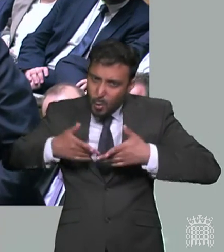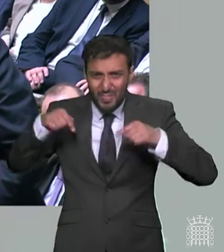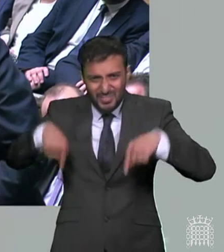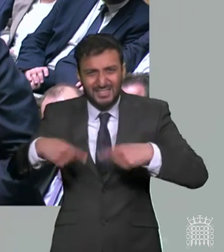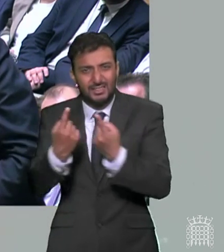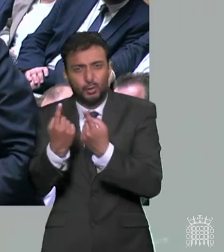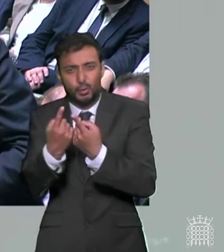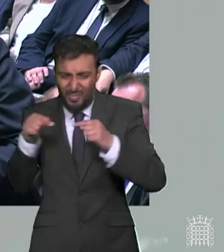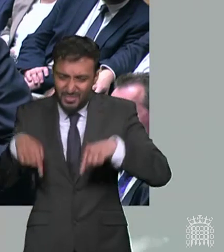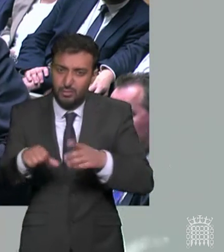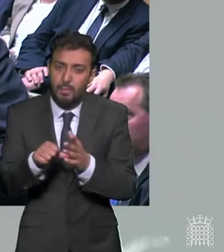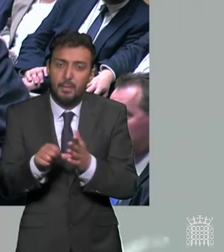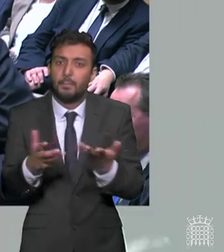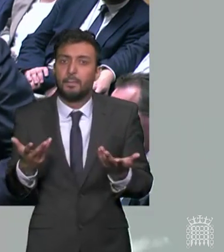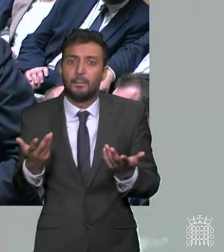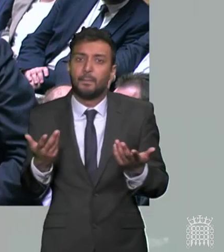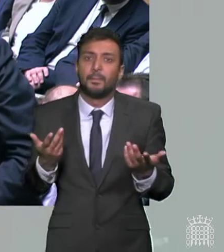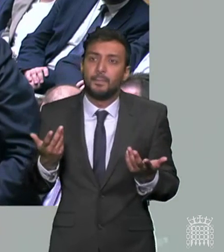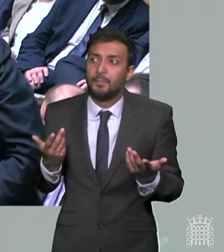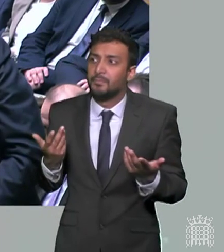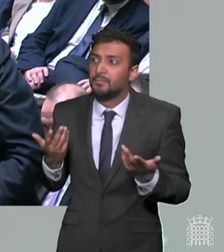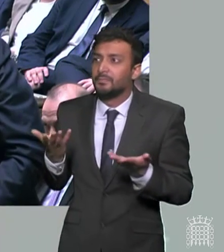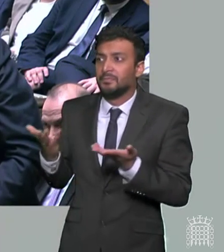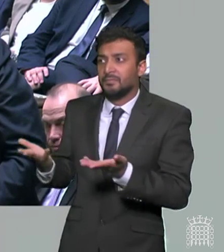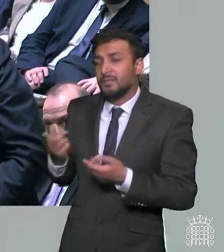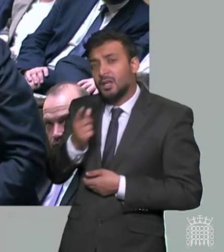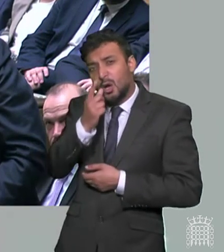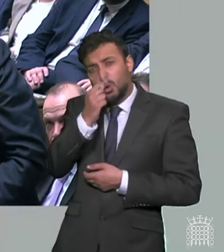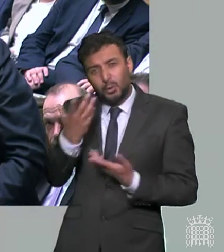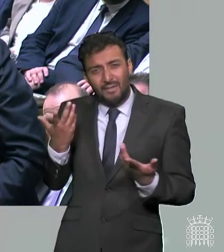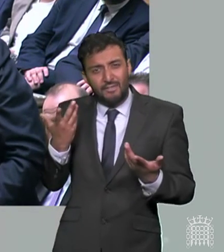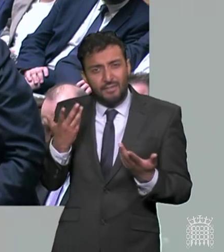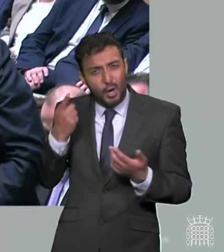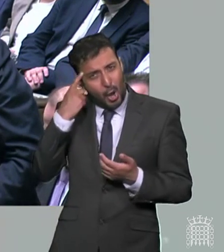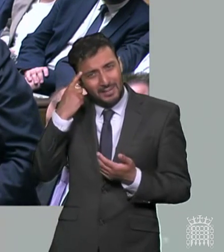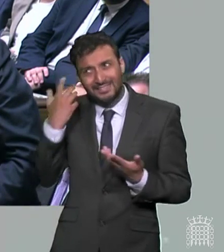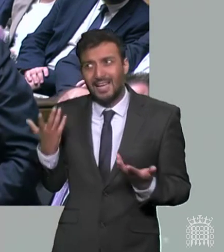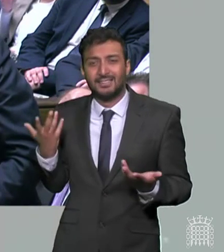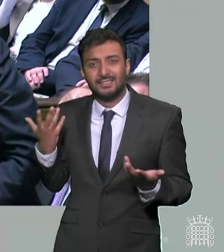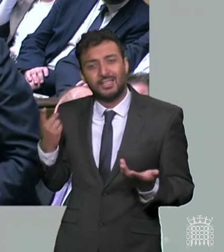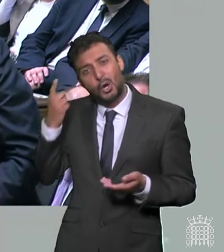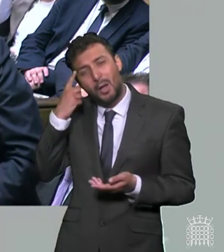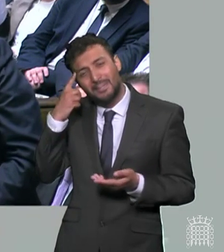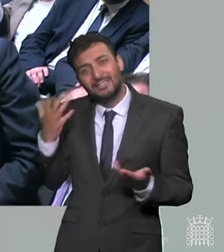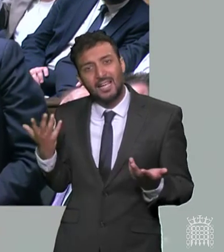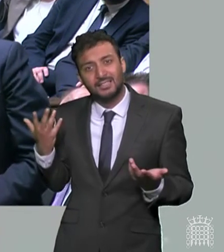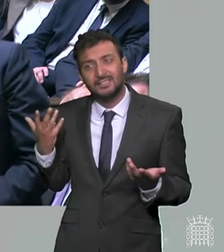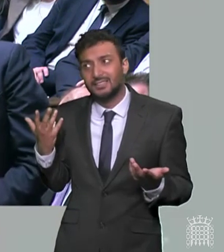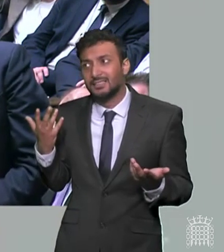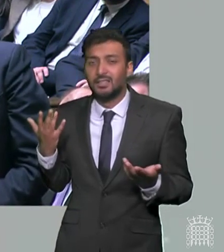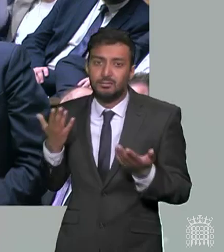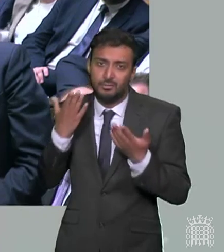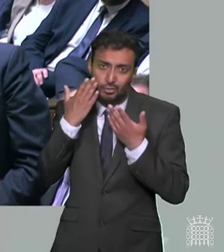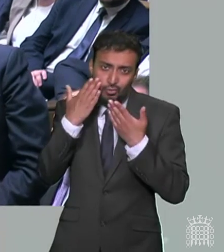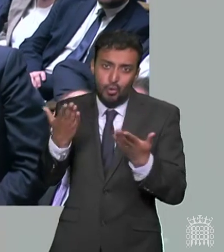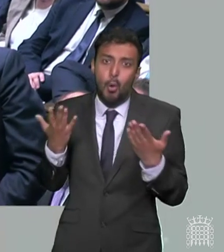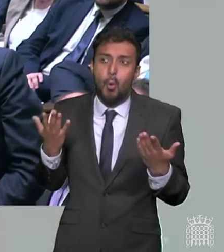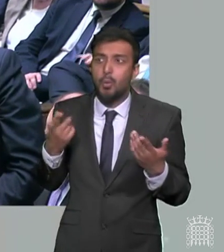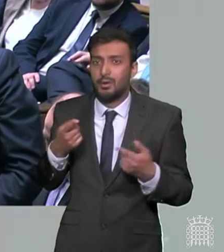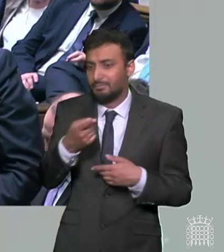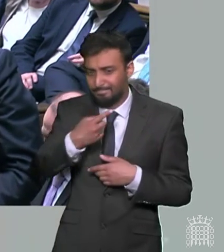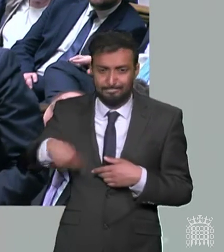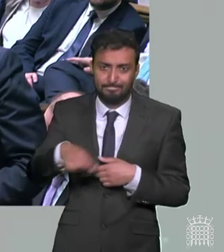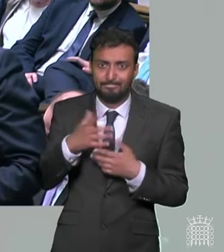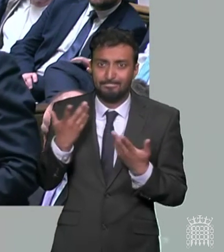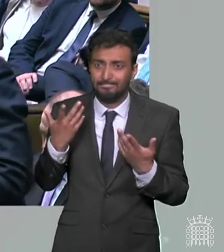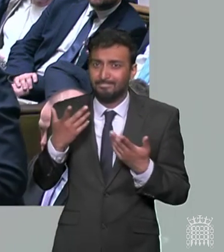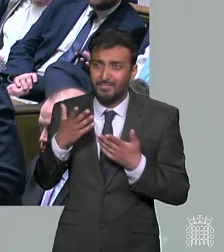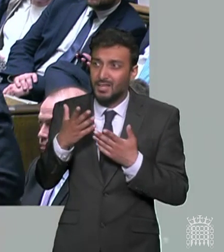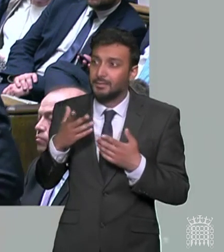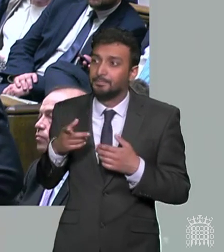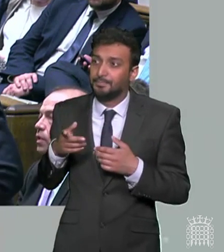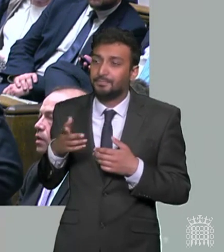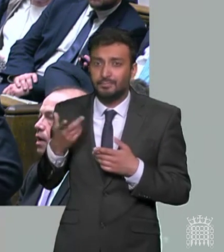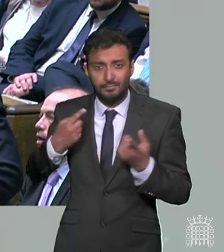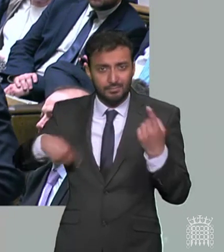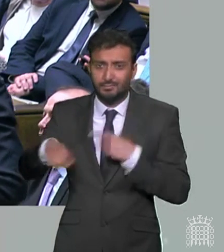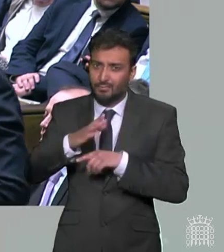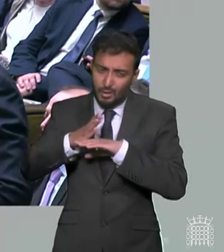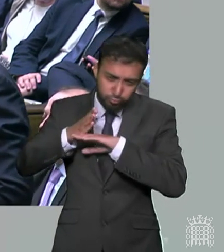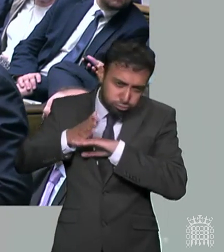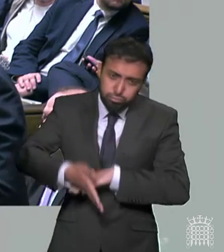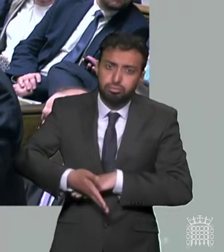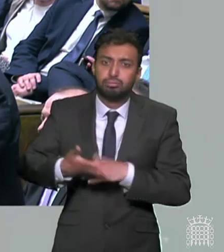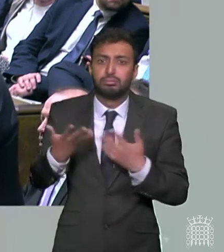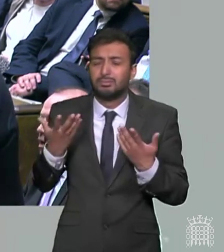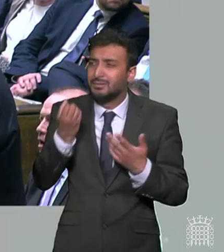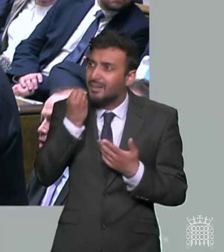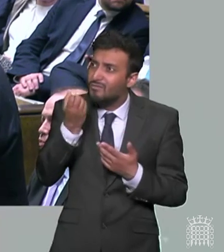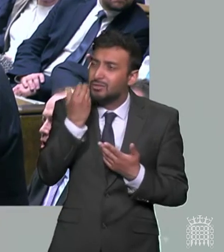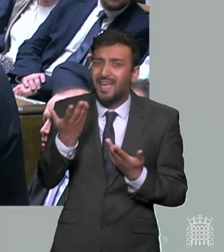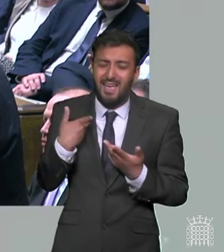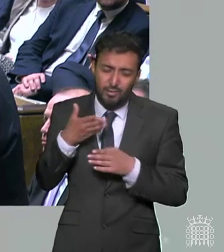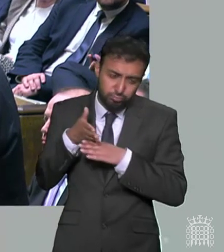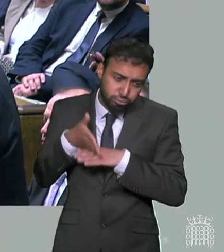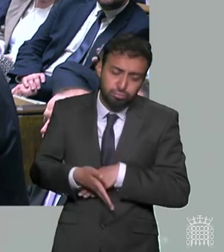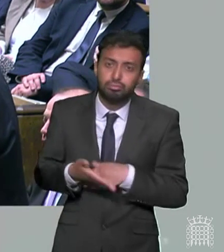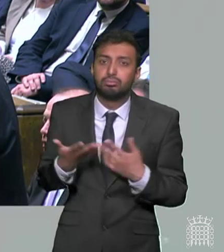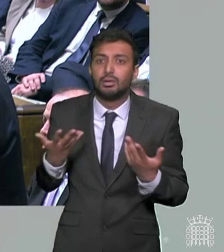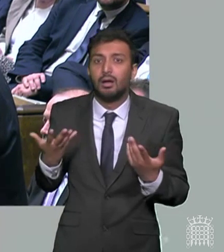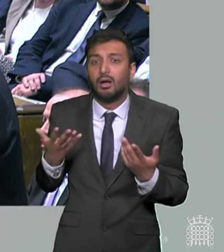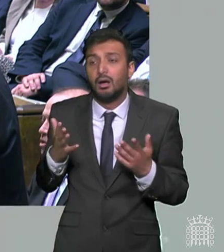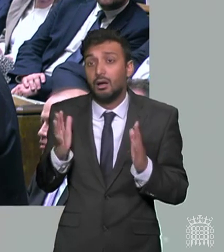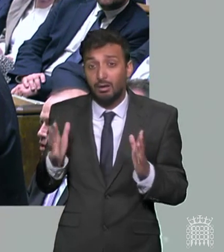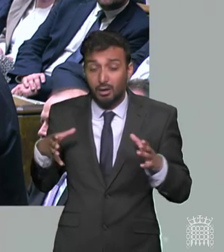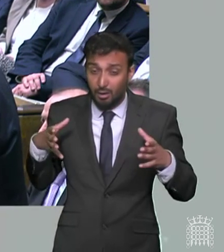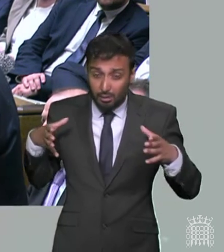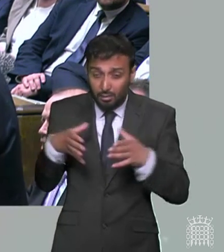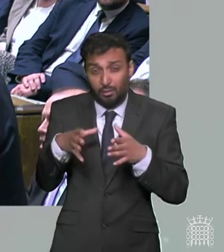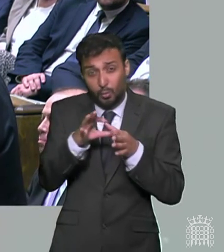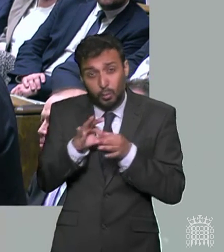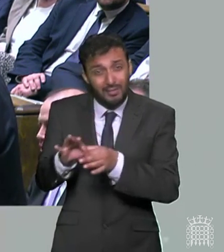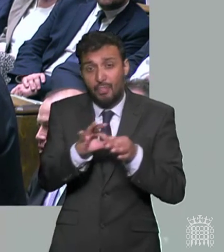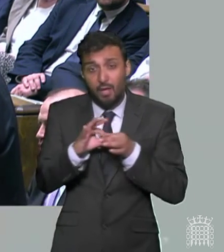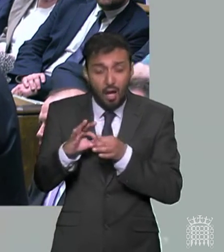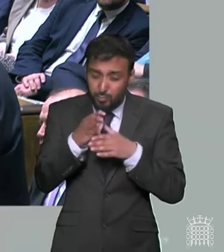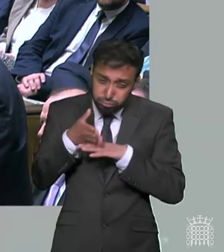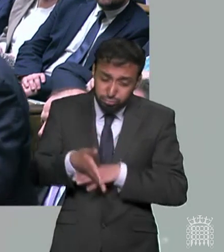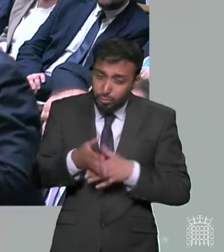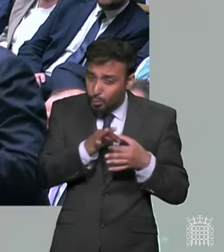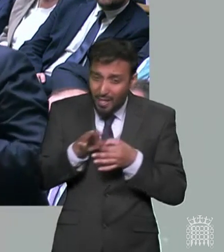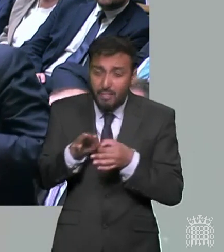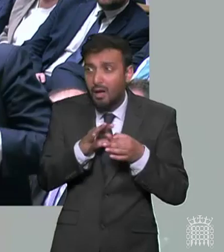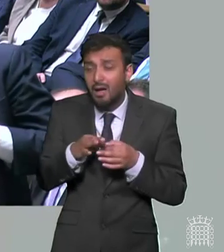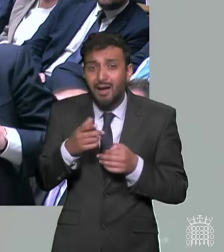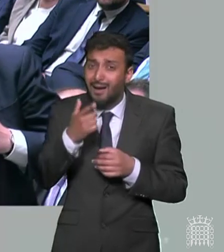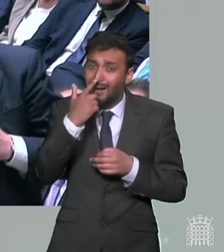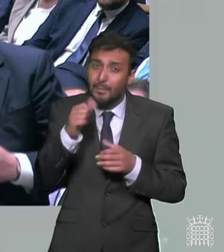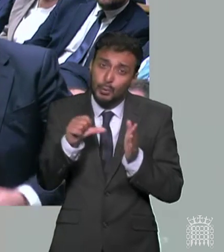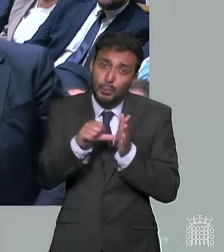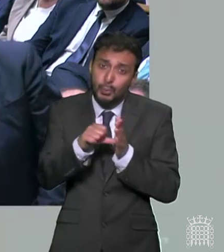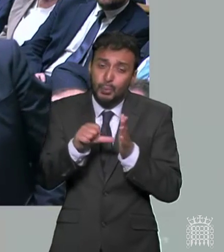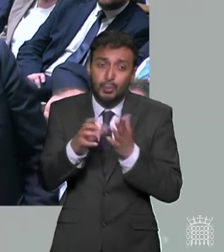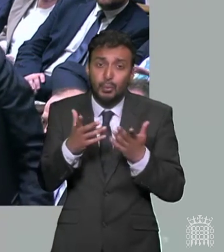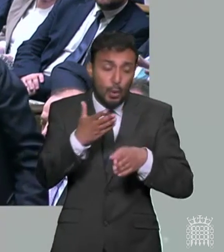He could have shown some common sense, and recognised that when people are working very hard together, day in day out, it can be difficult to draw the boundary between work and socialising.